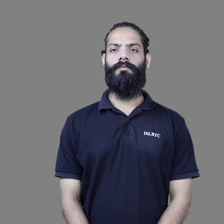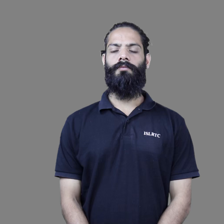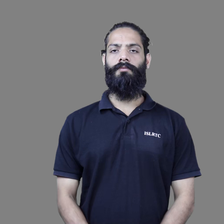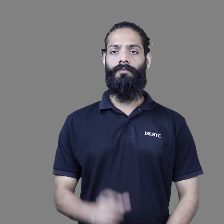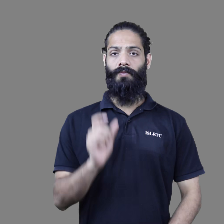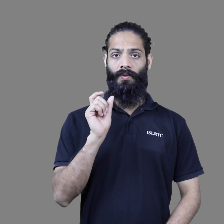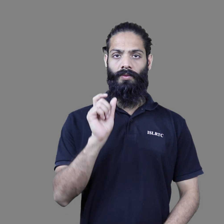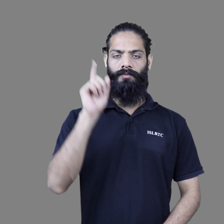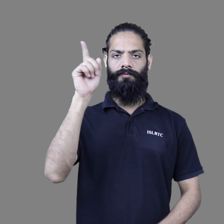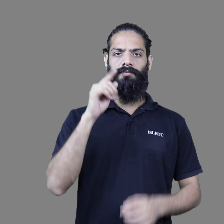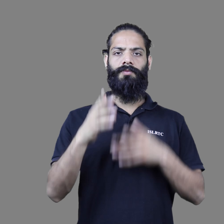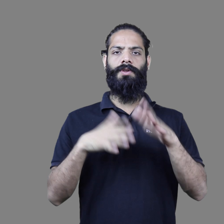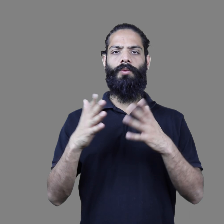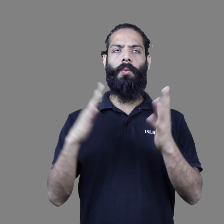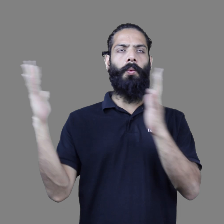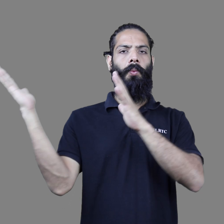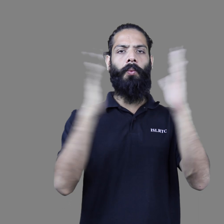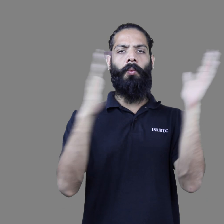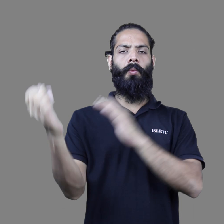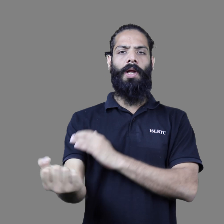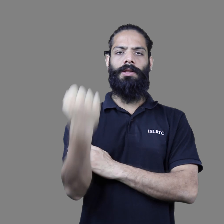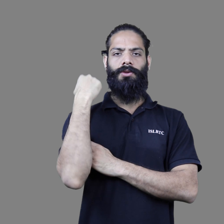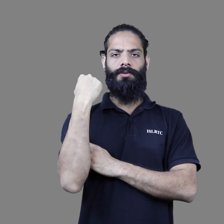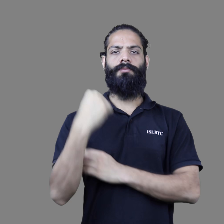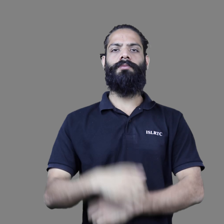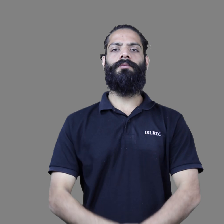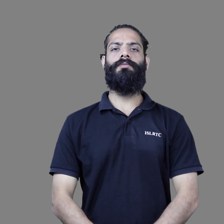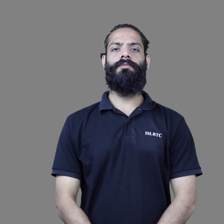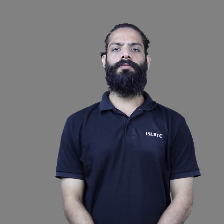Wind Energy